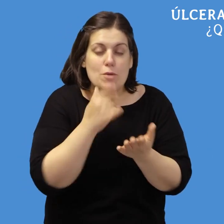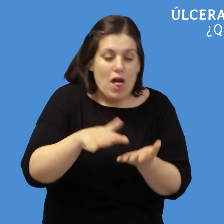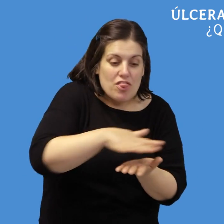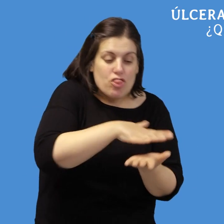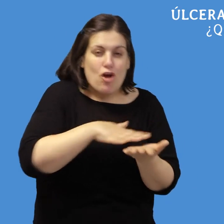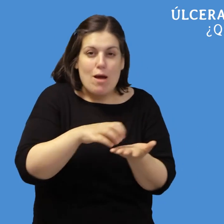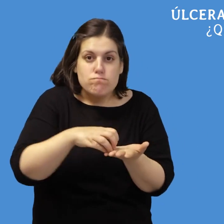dónde